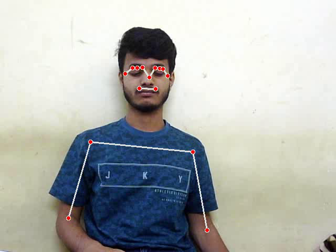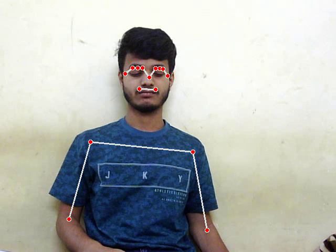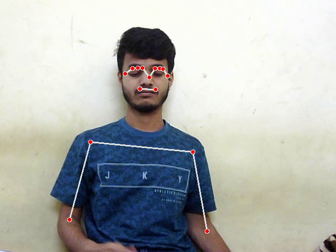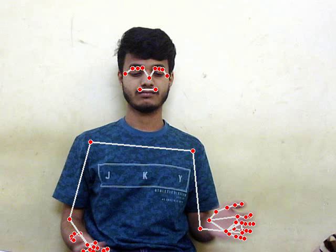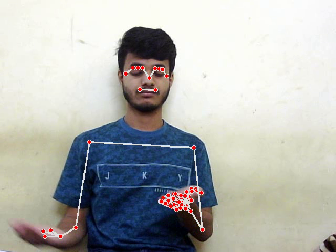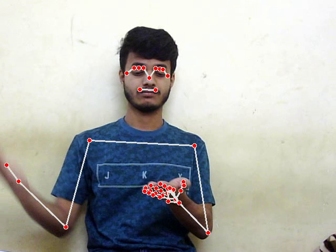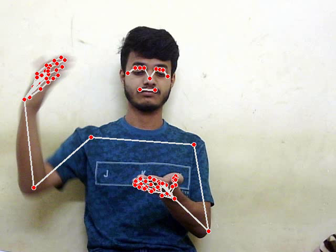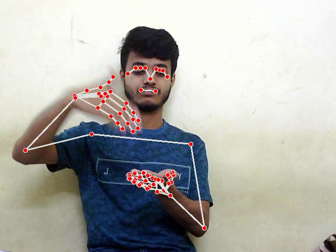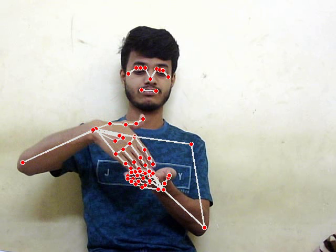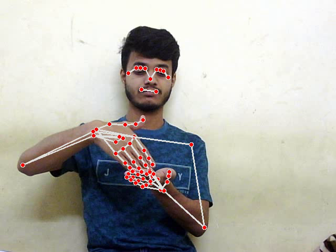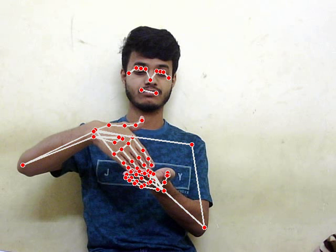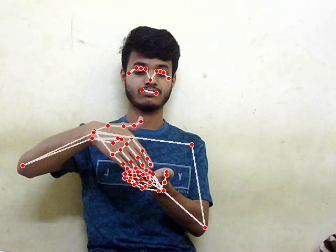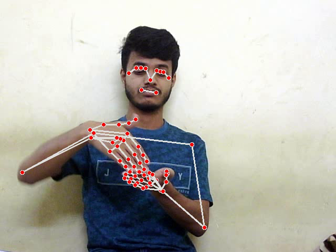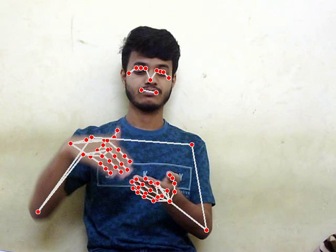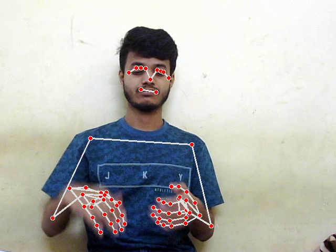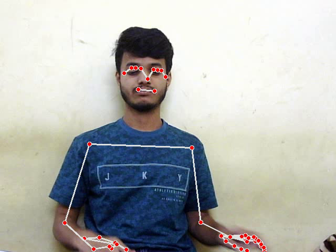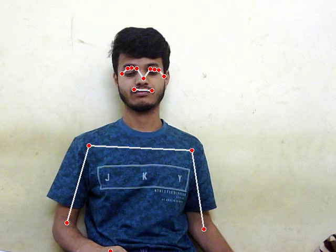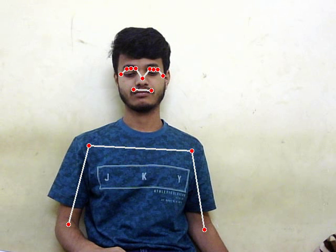again